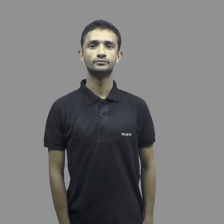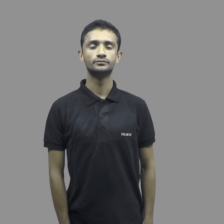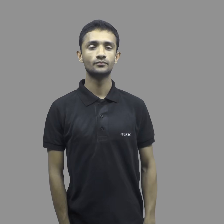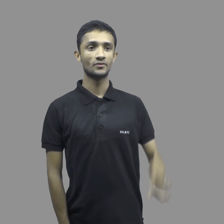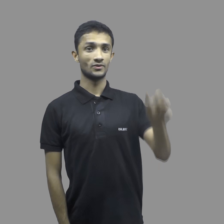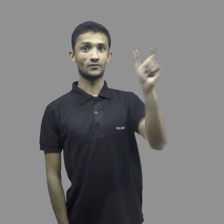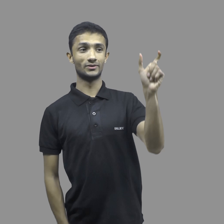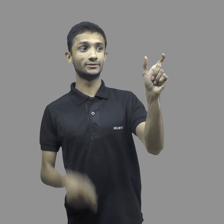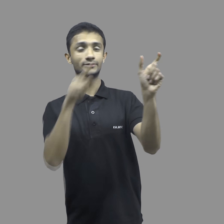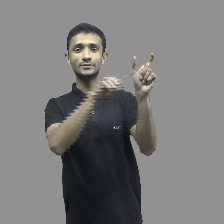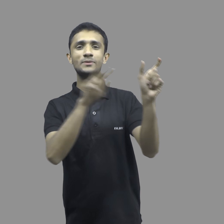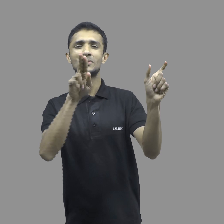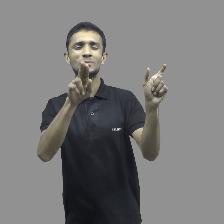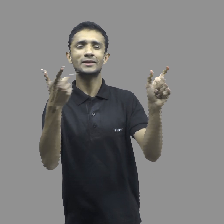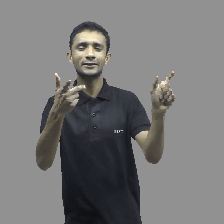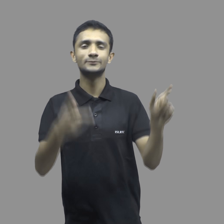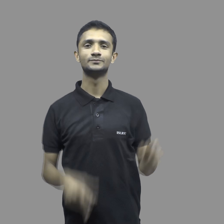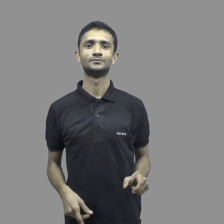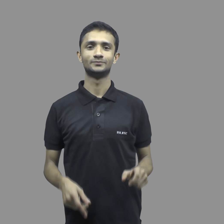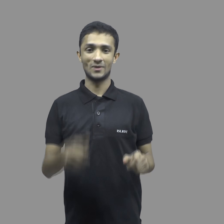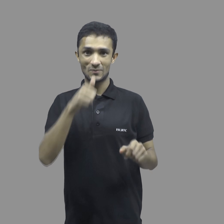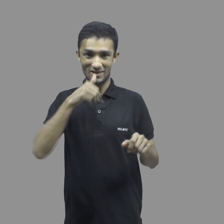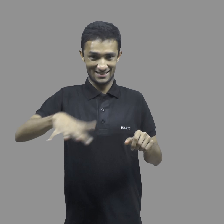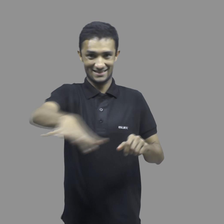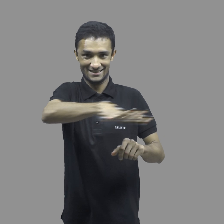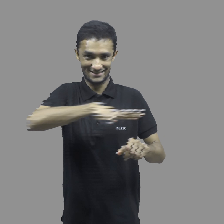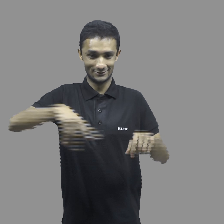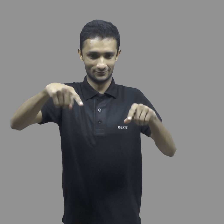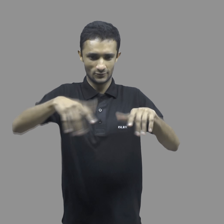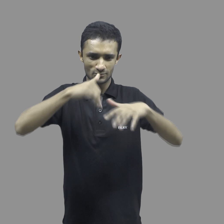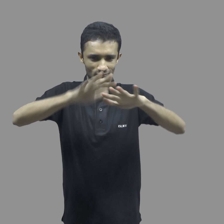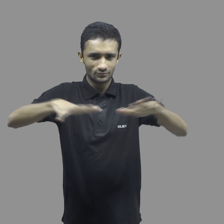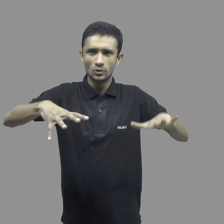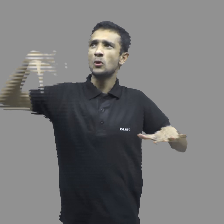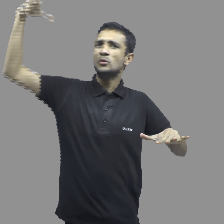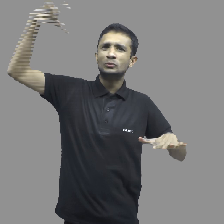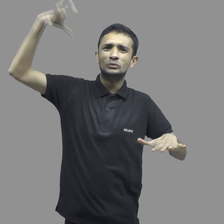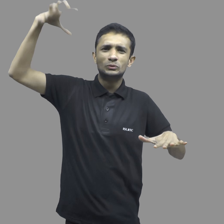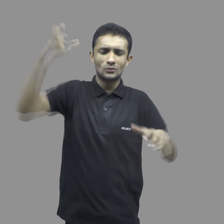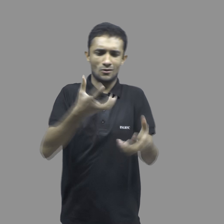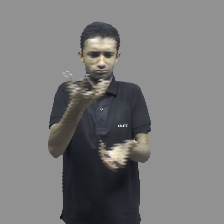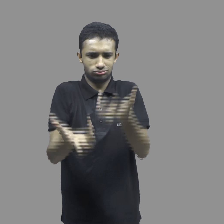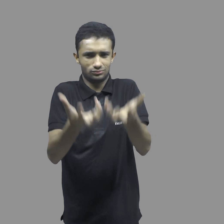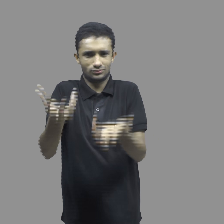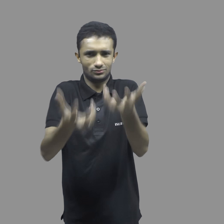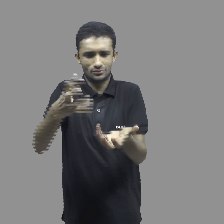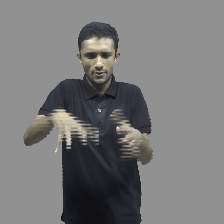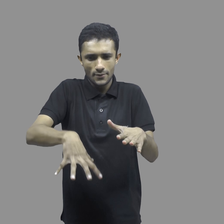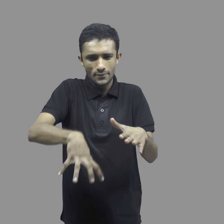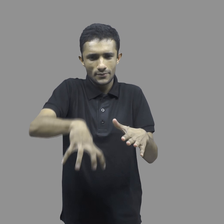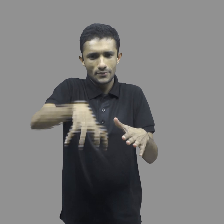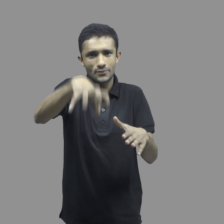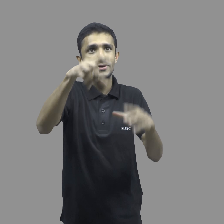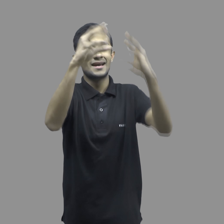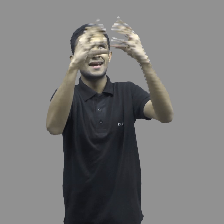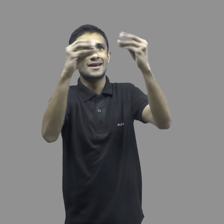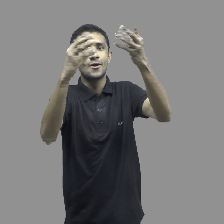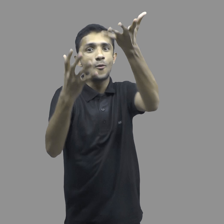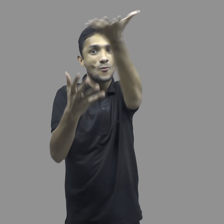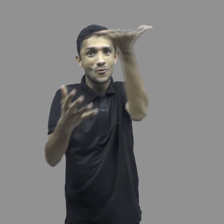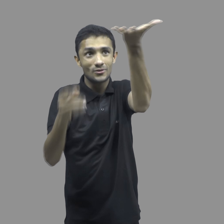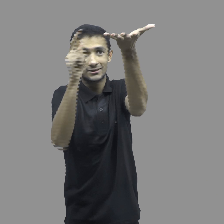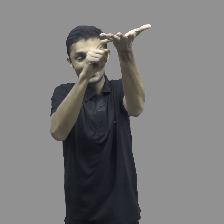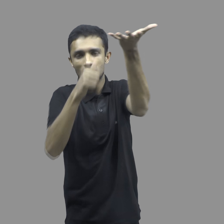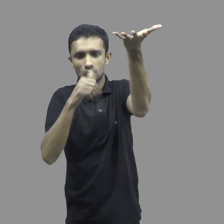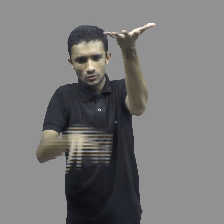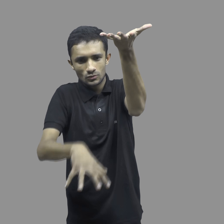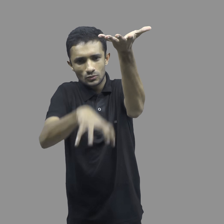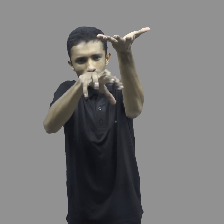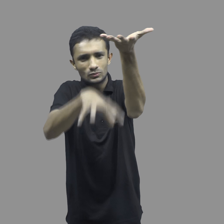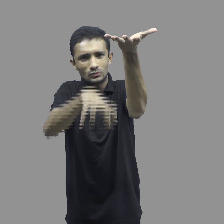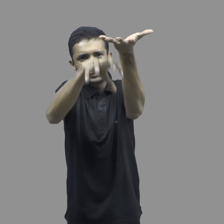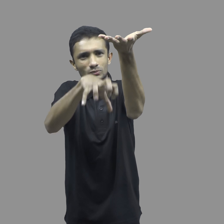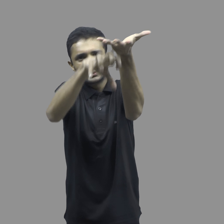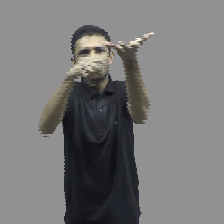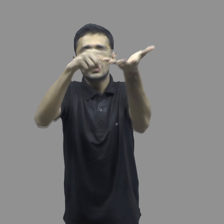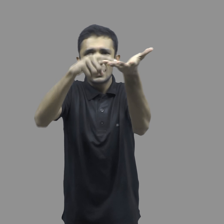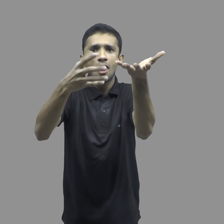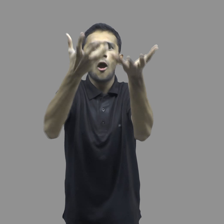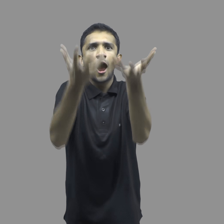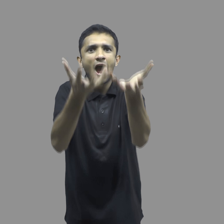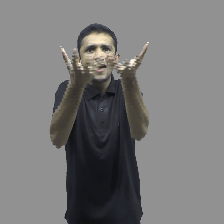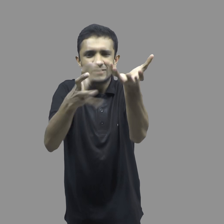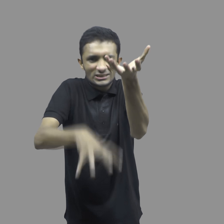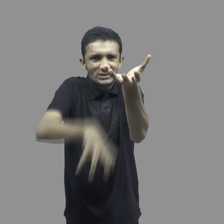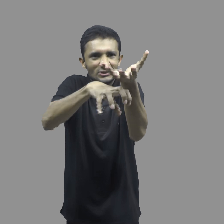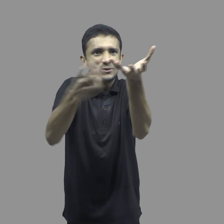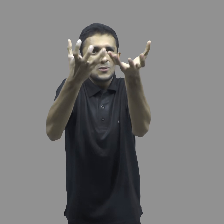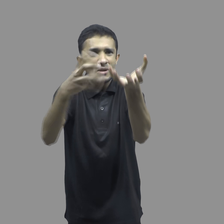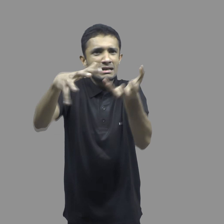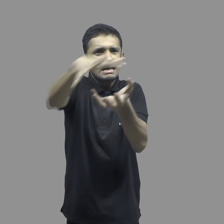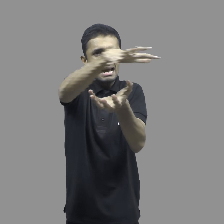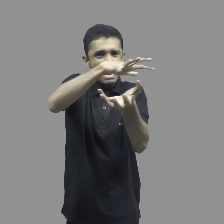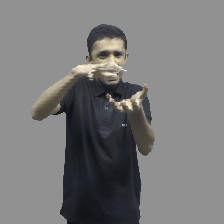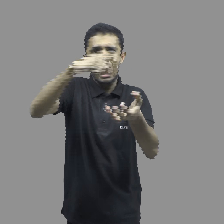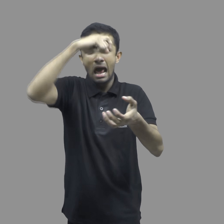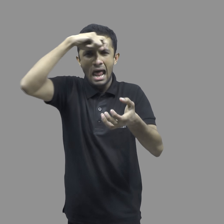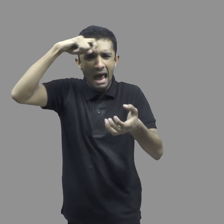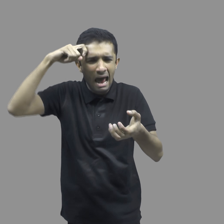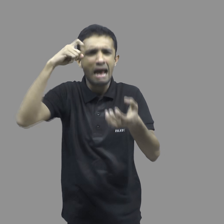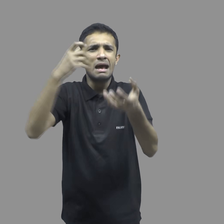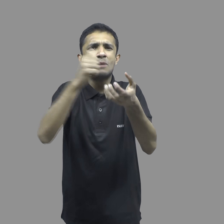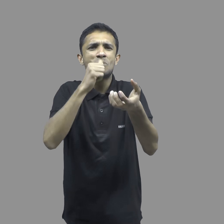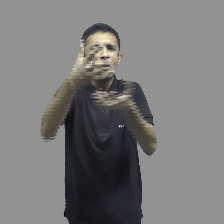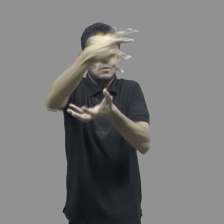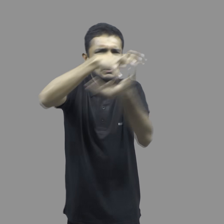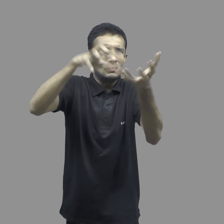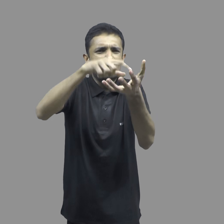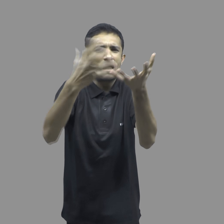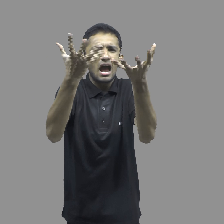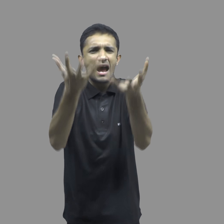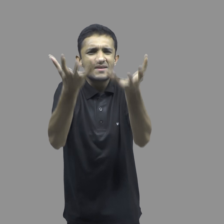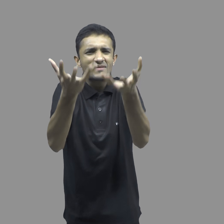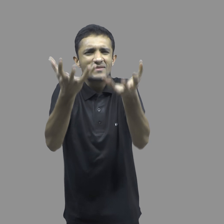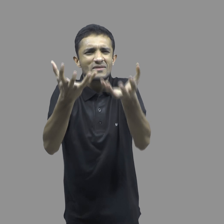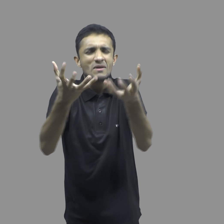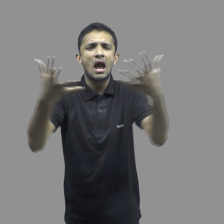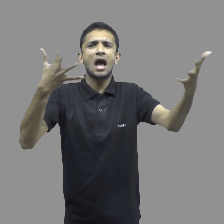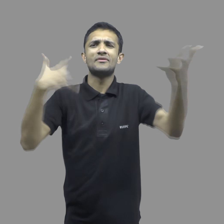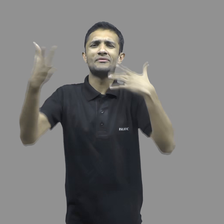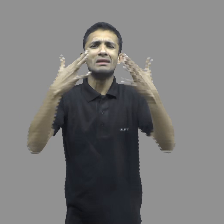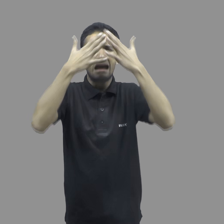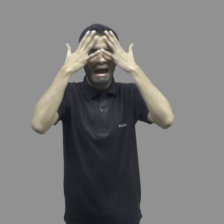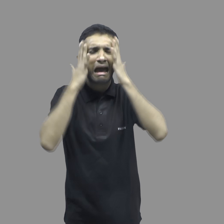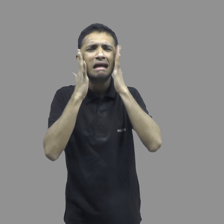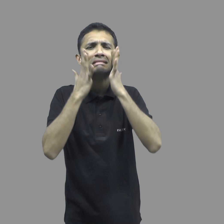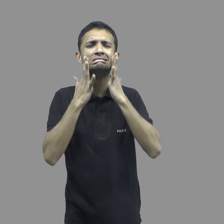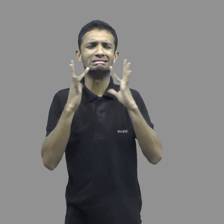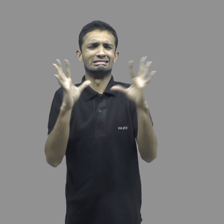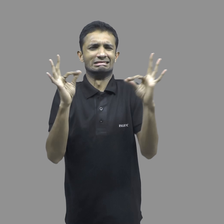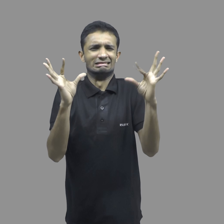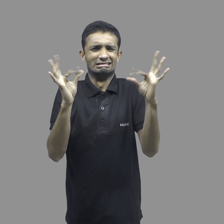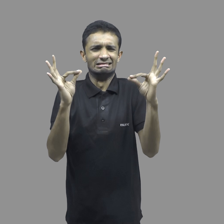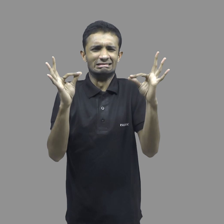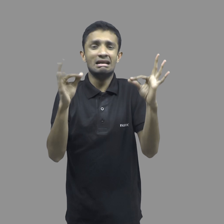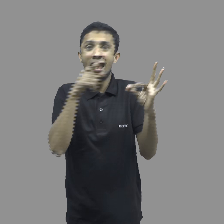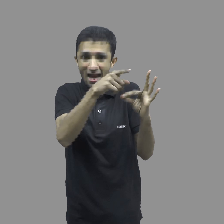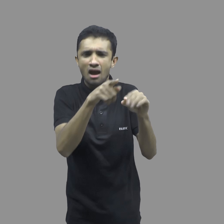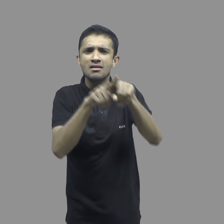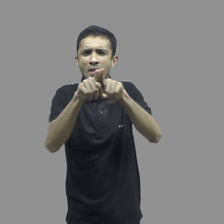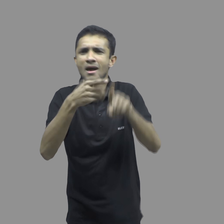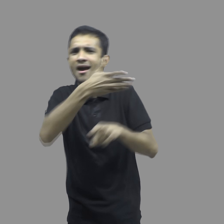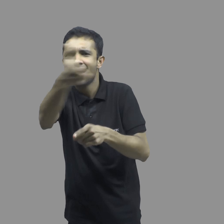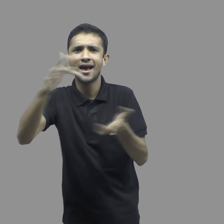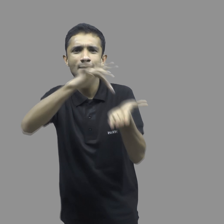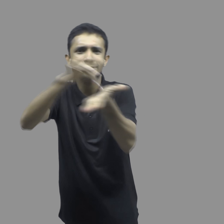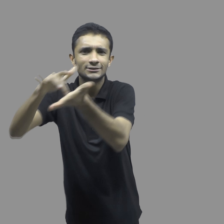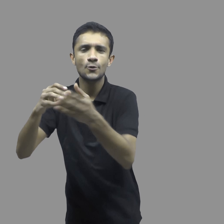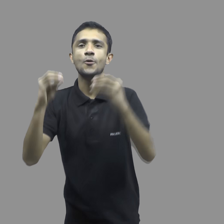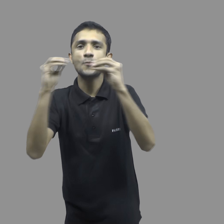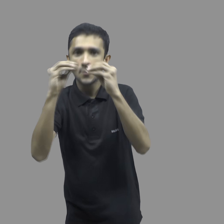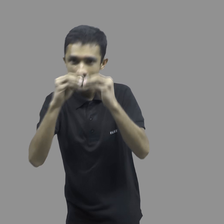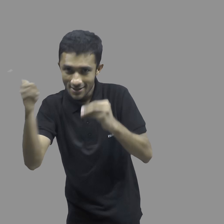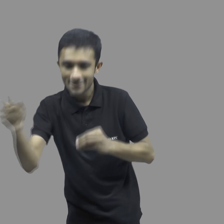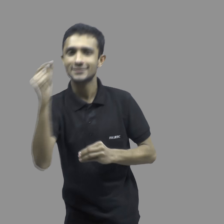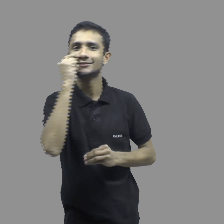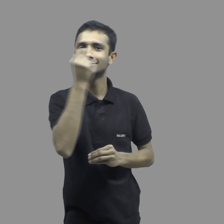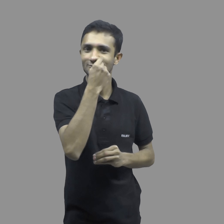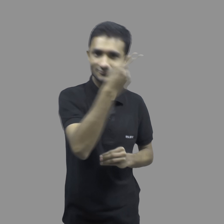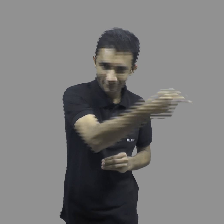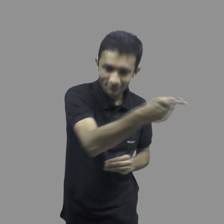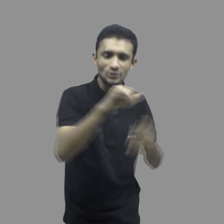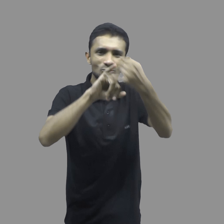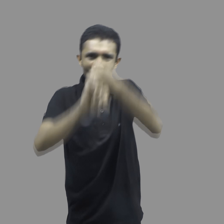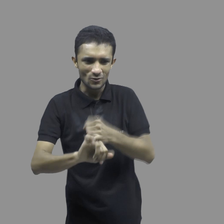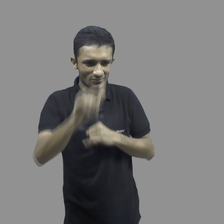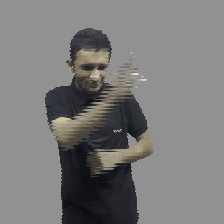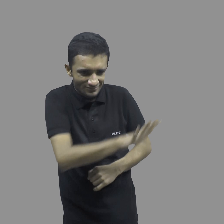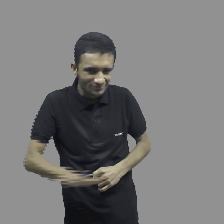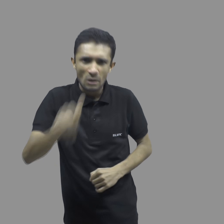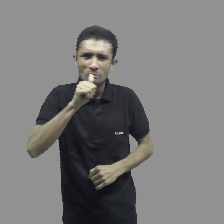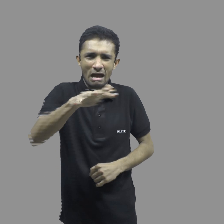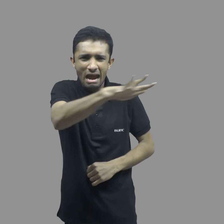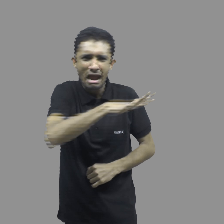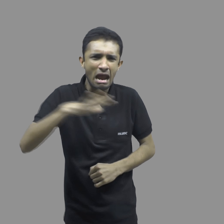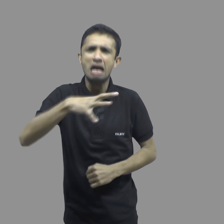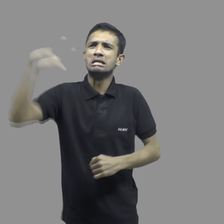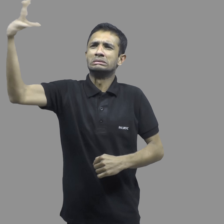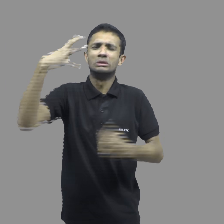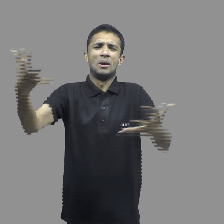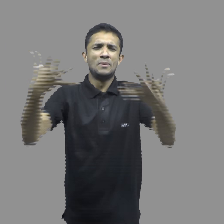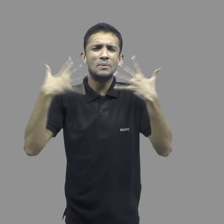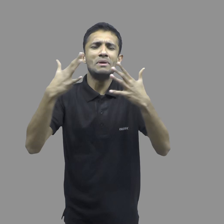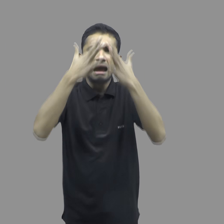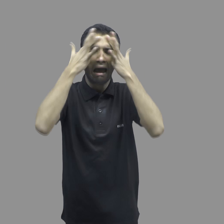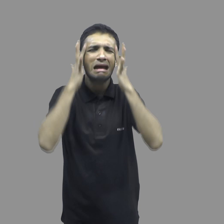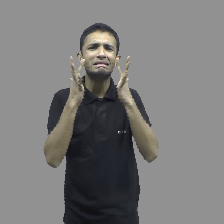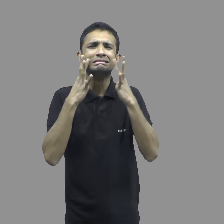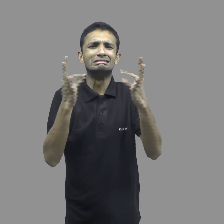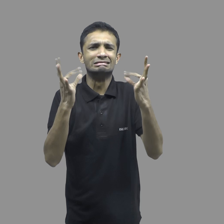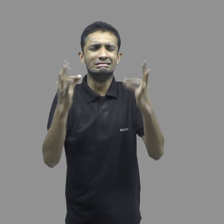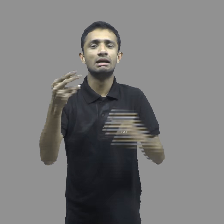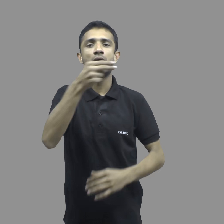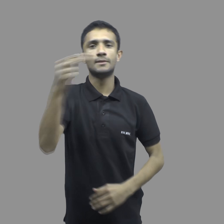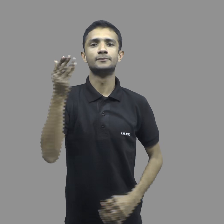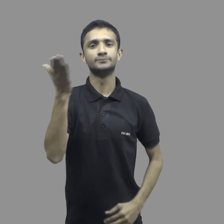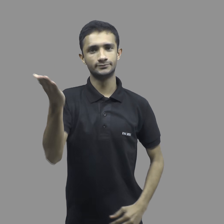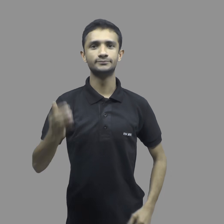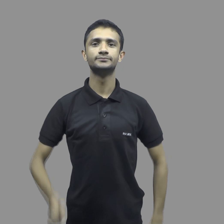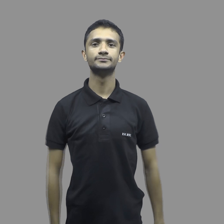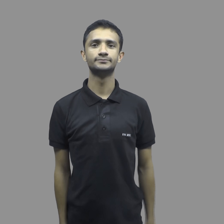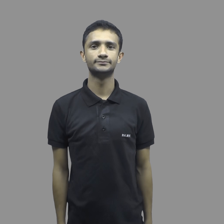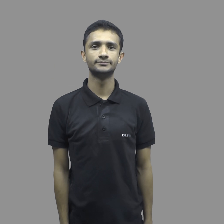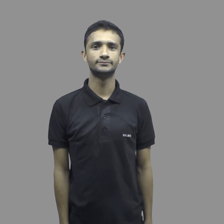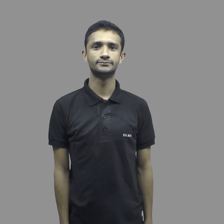Humidity